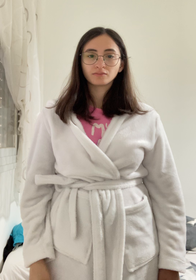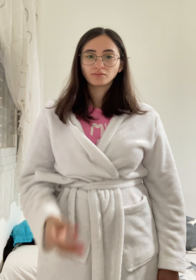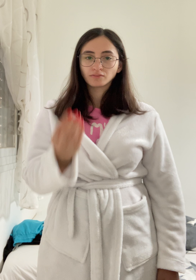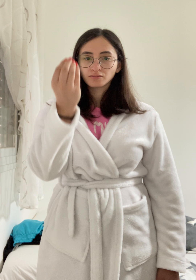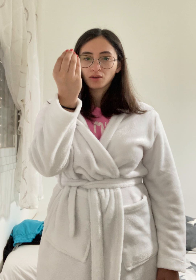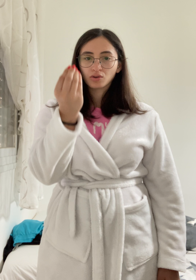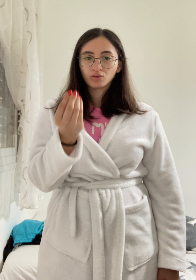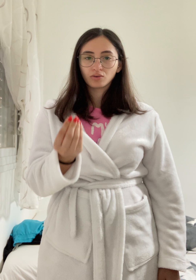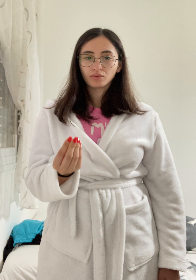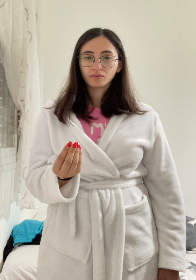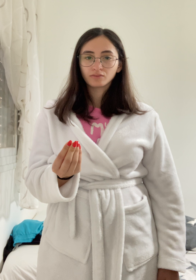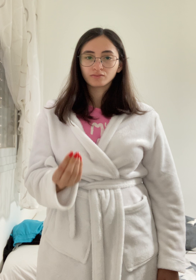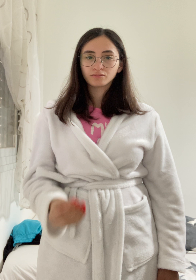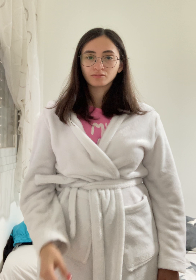טוב